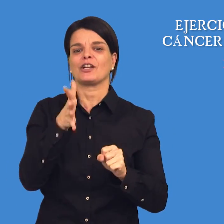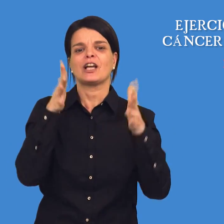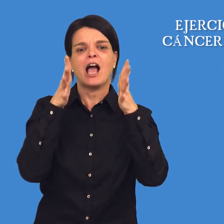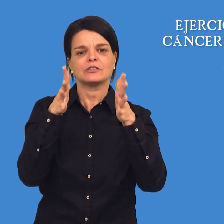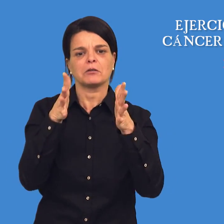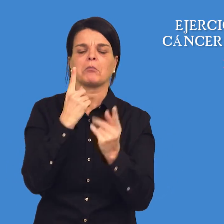aconsejar